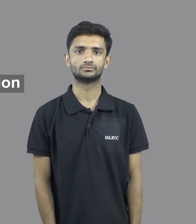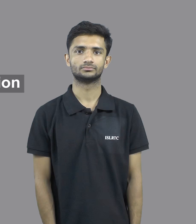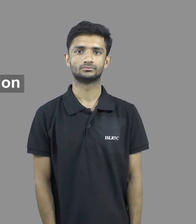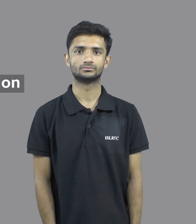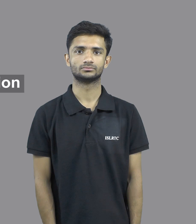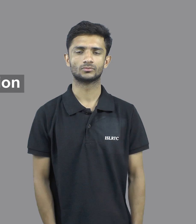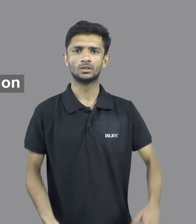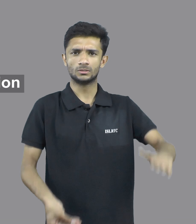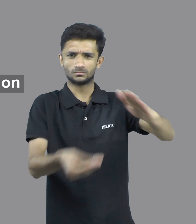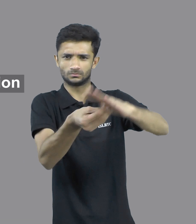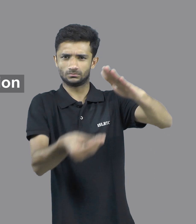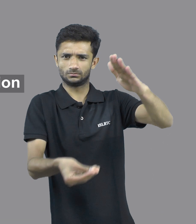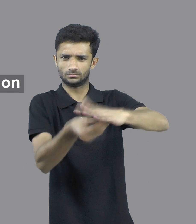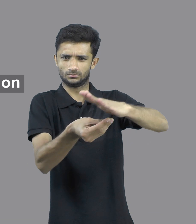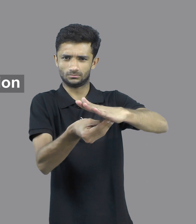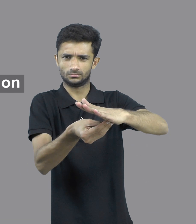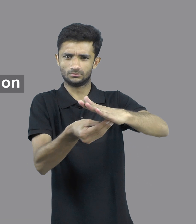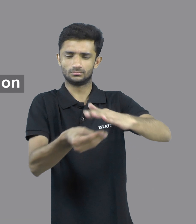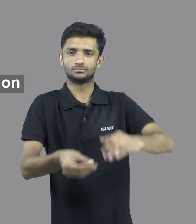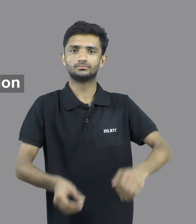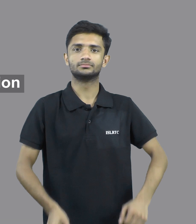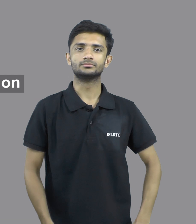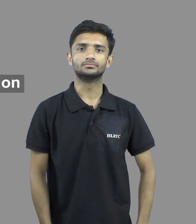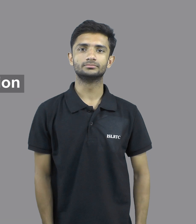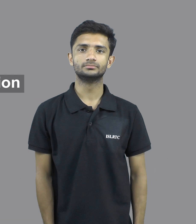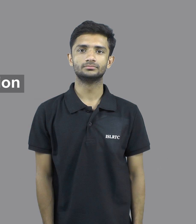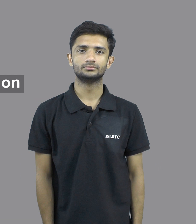Corruption Graft